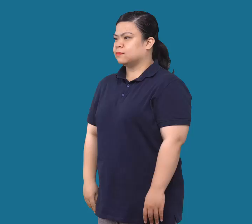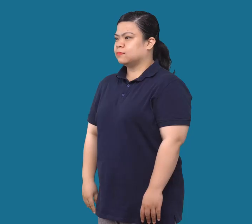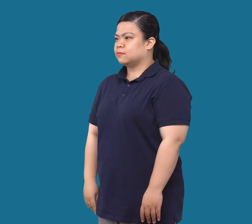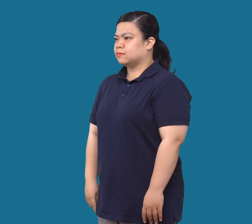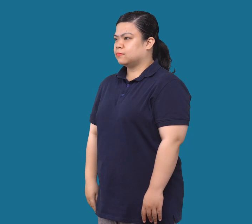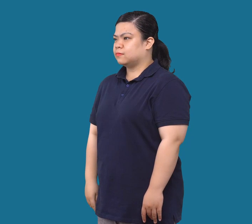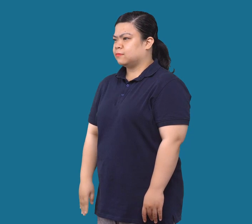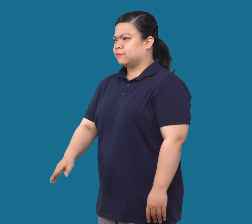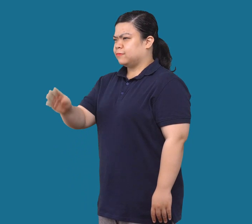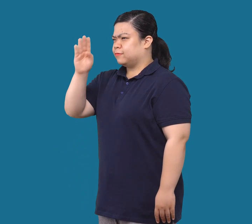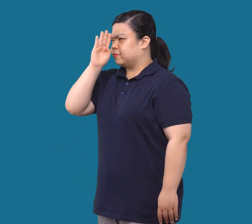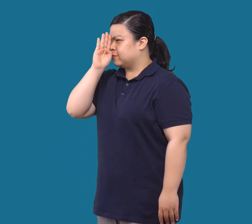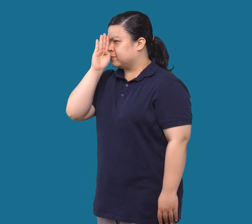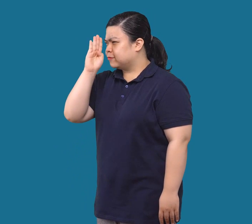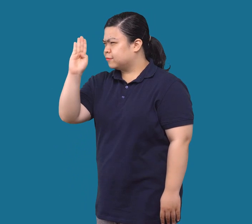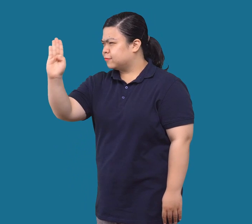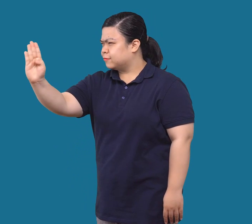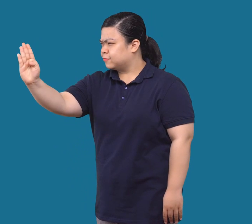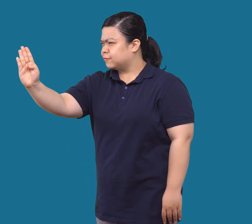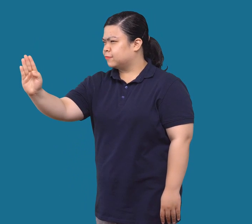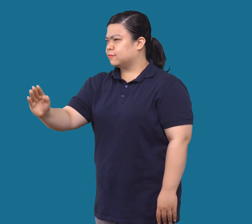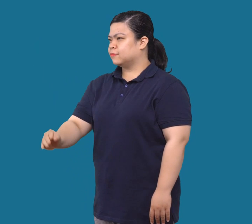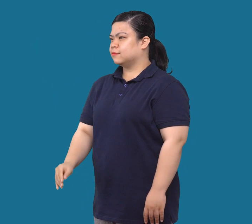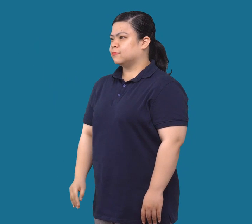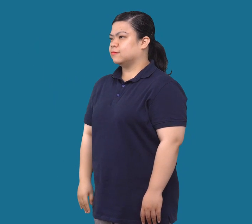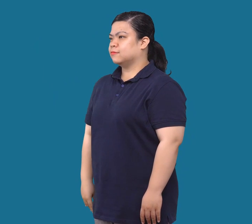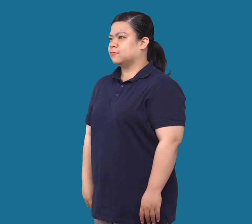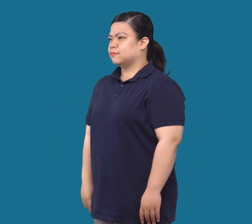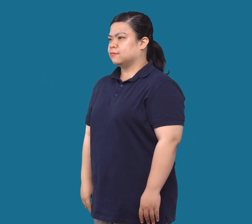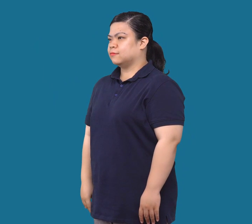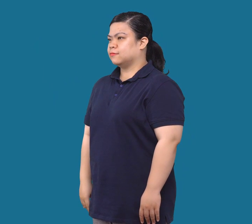thẳng tắp